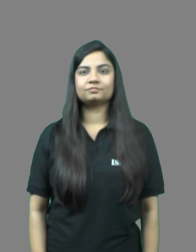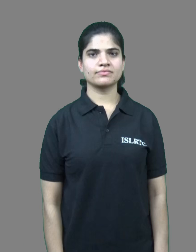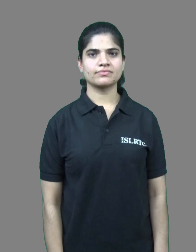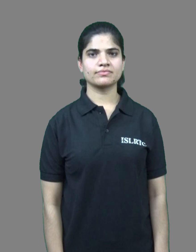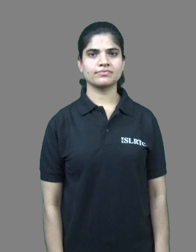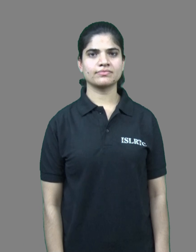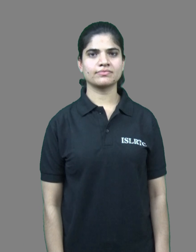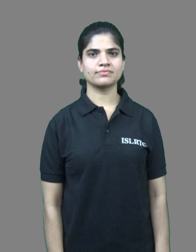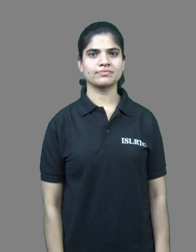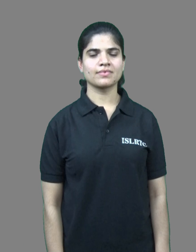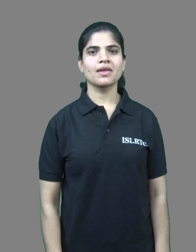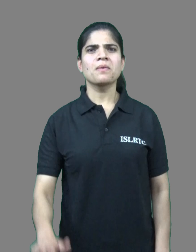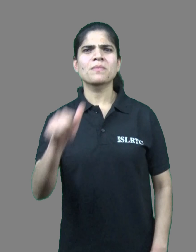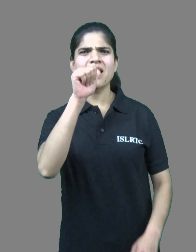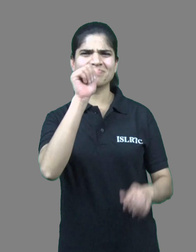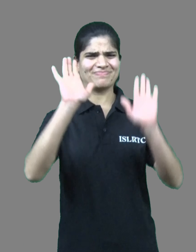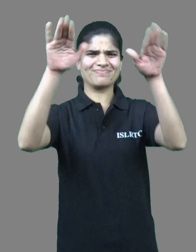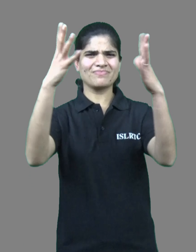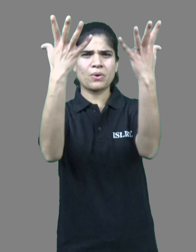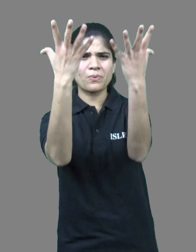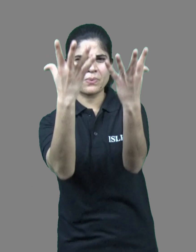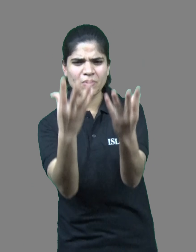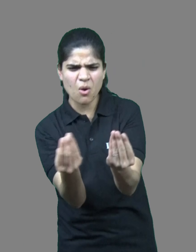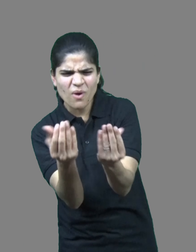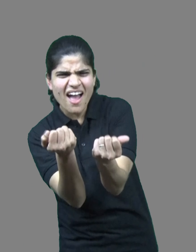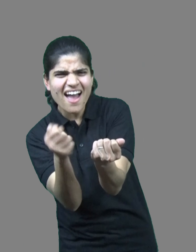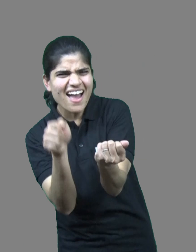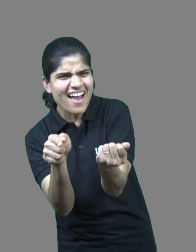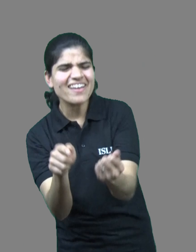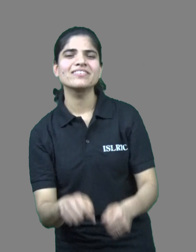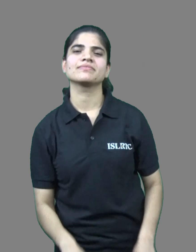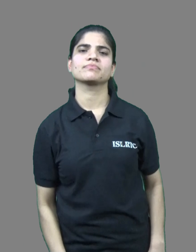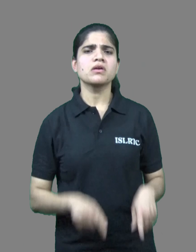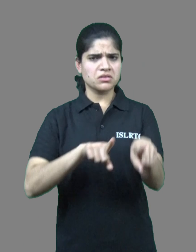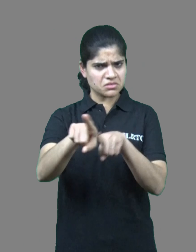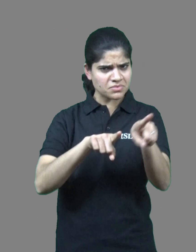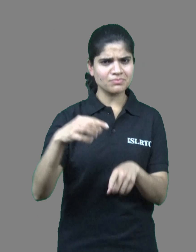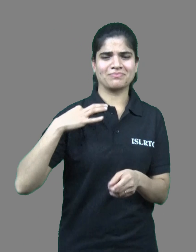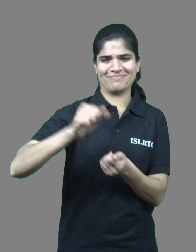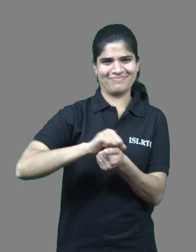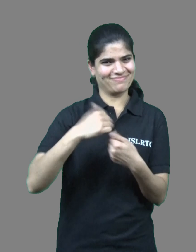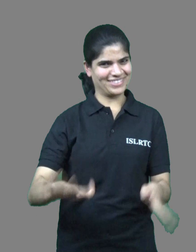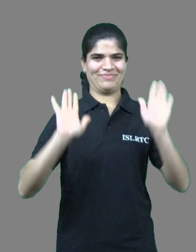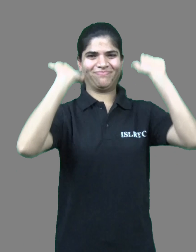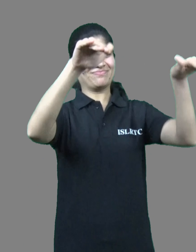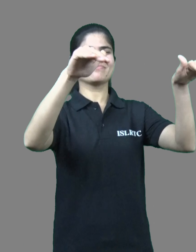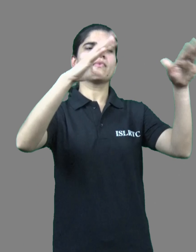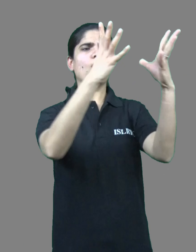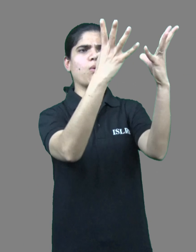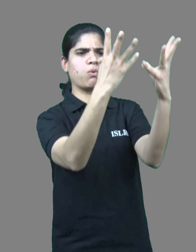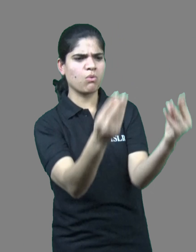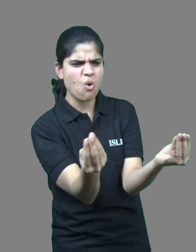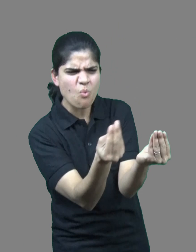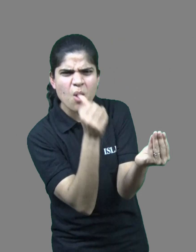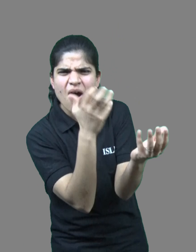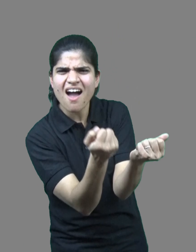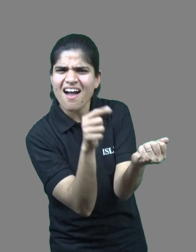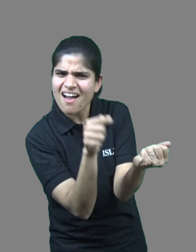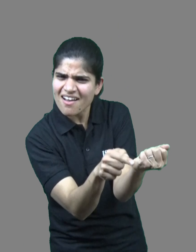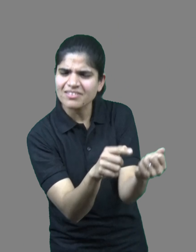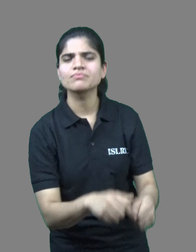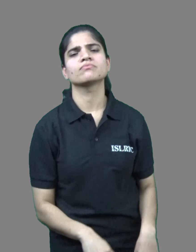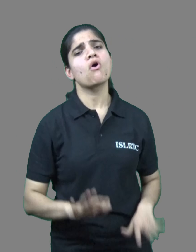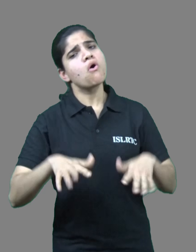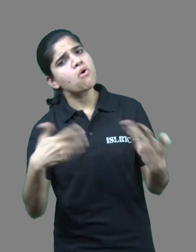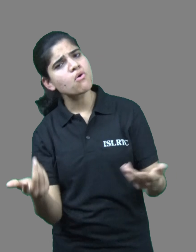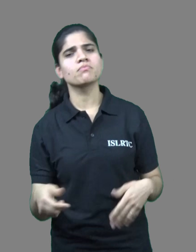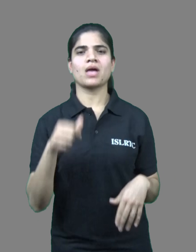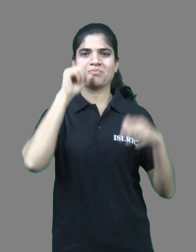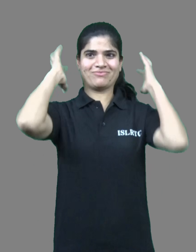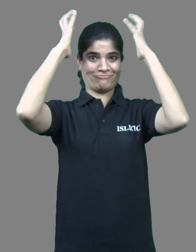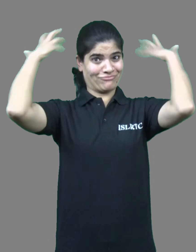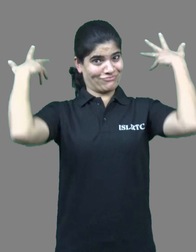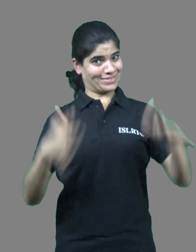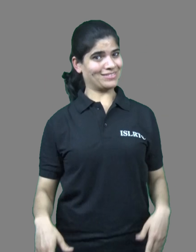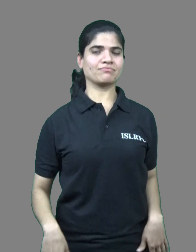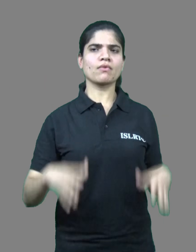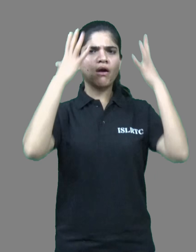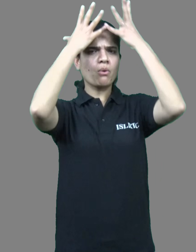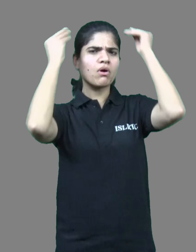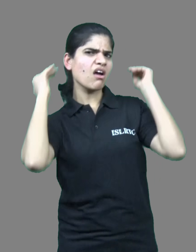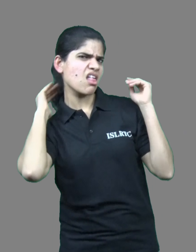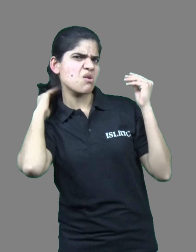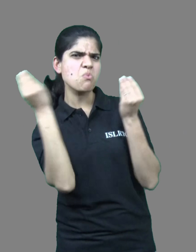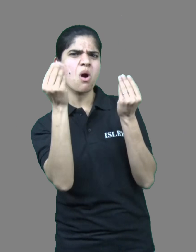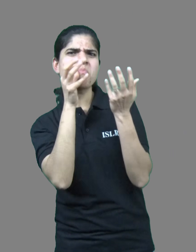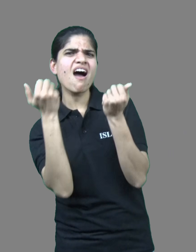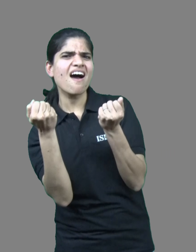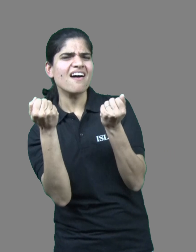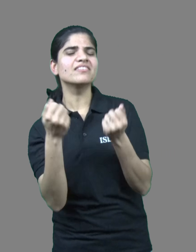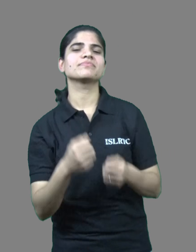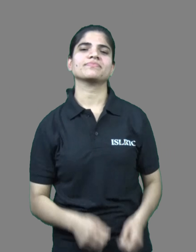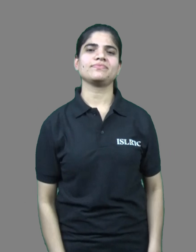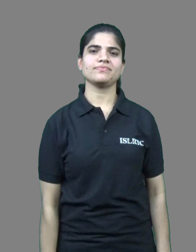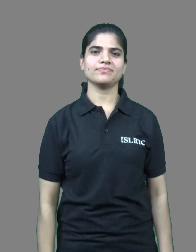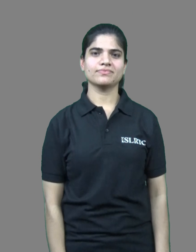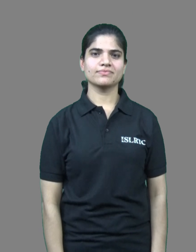Damp